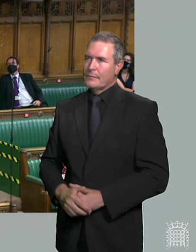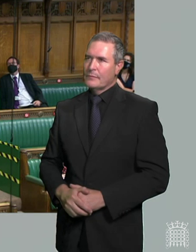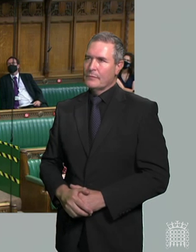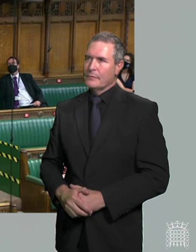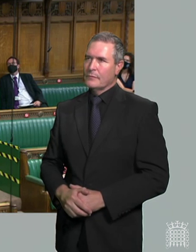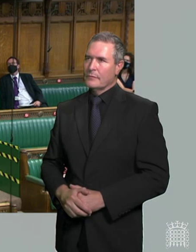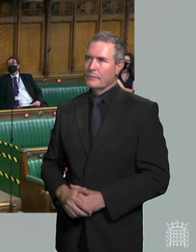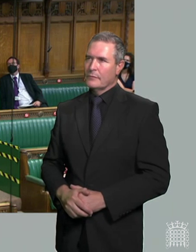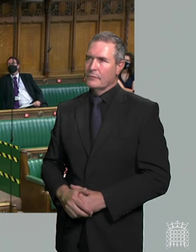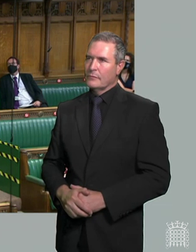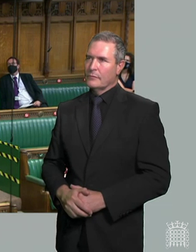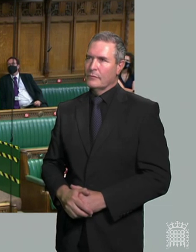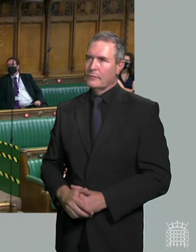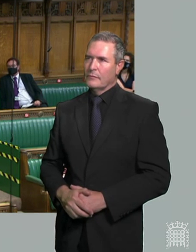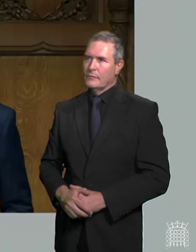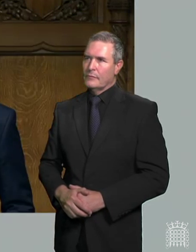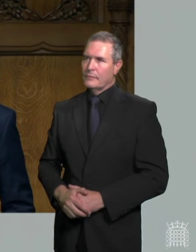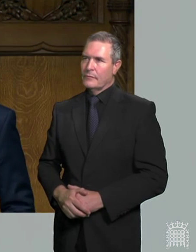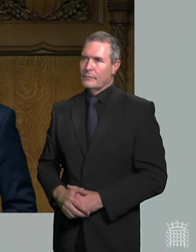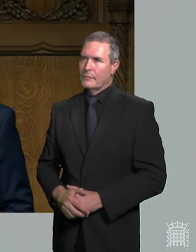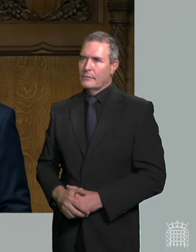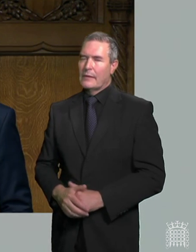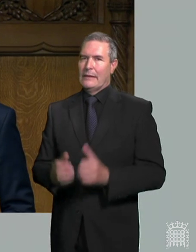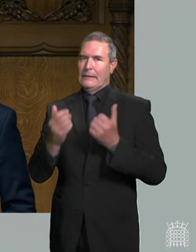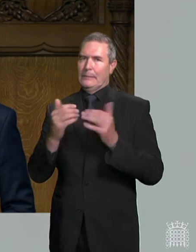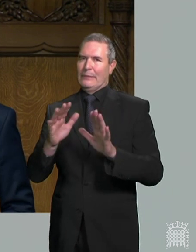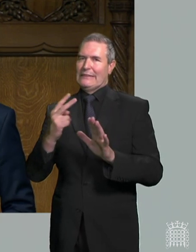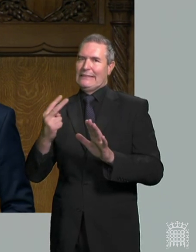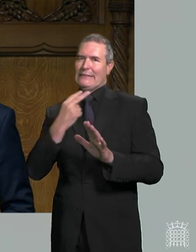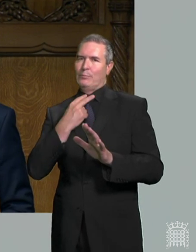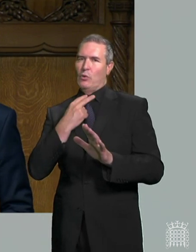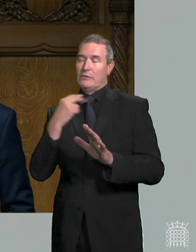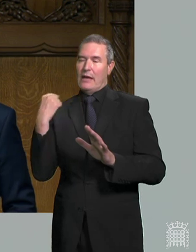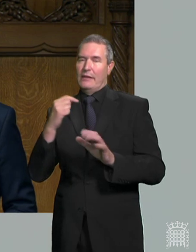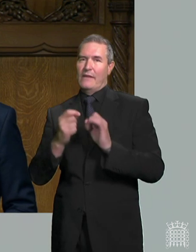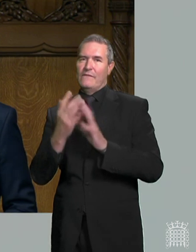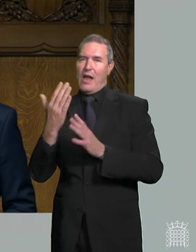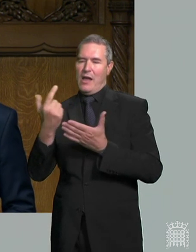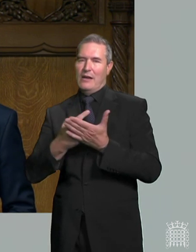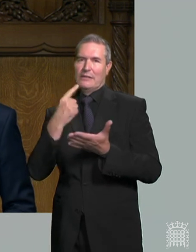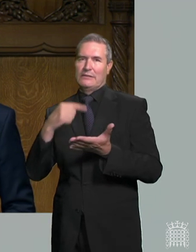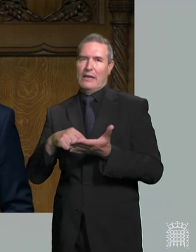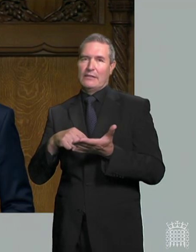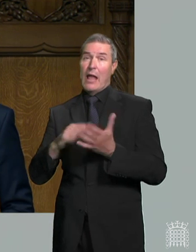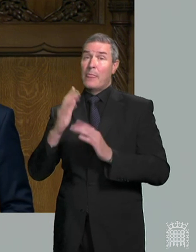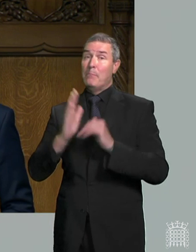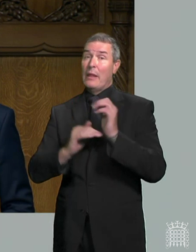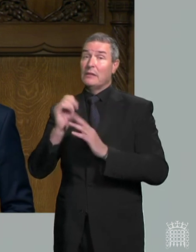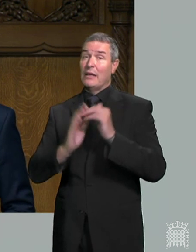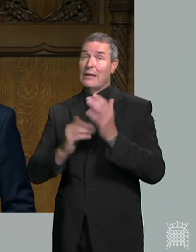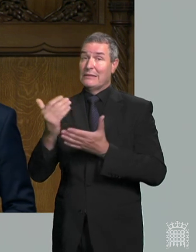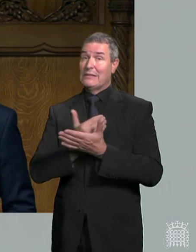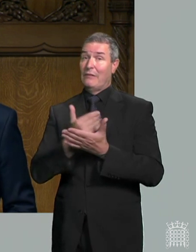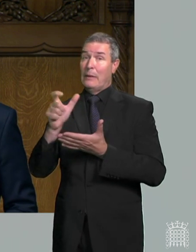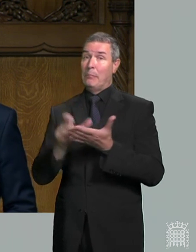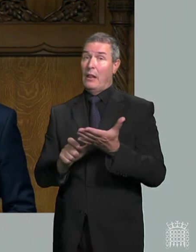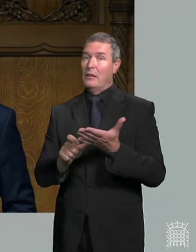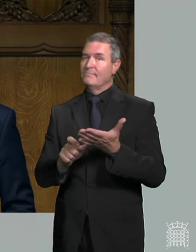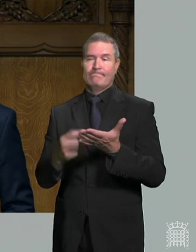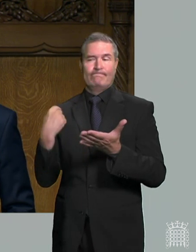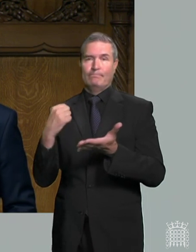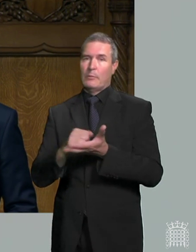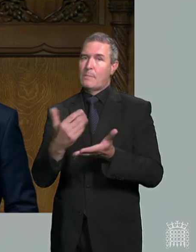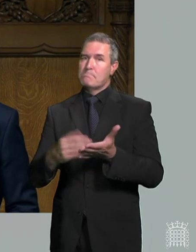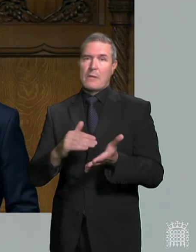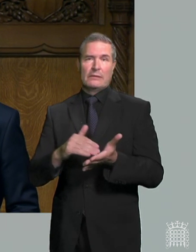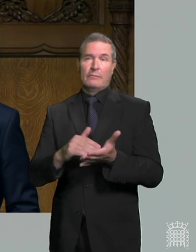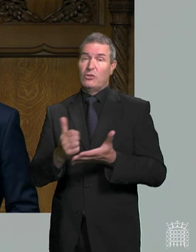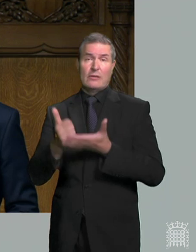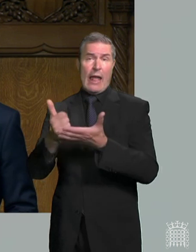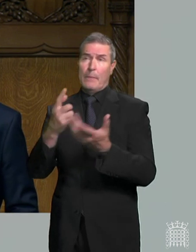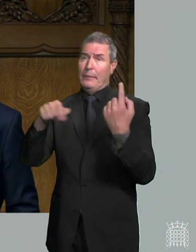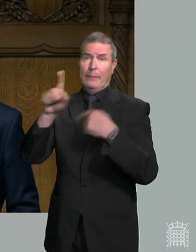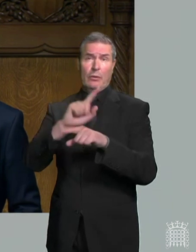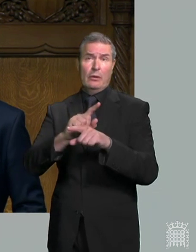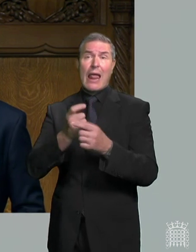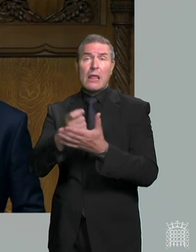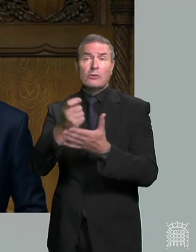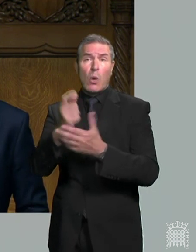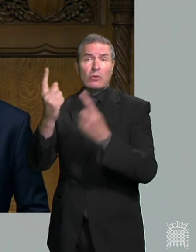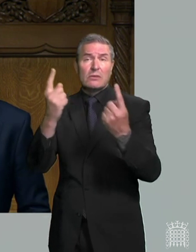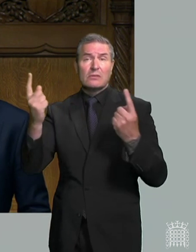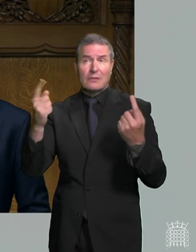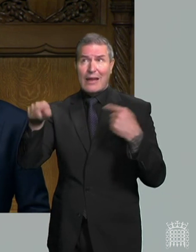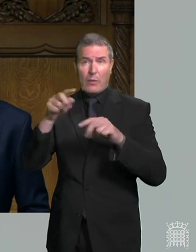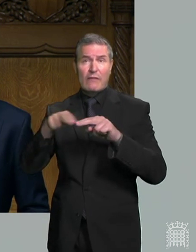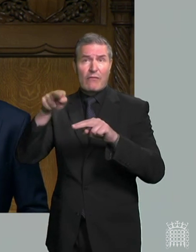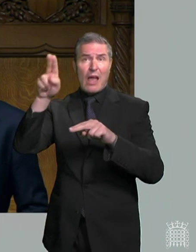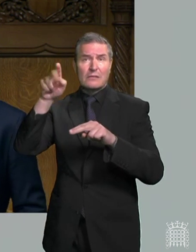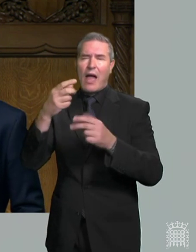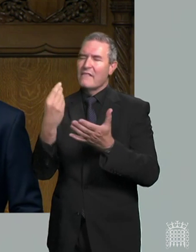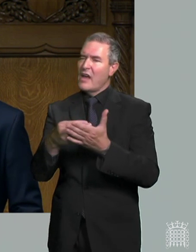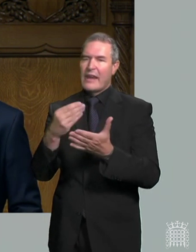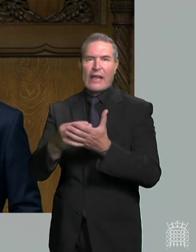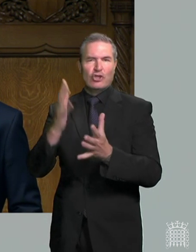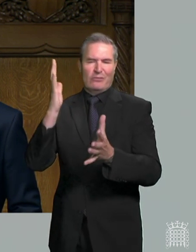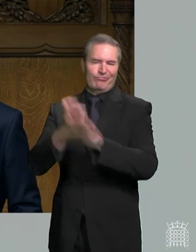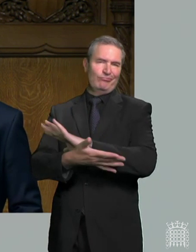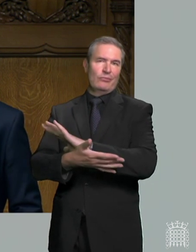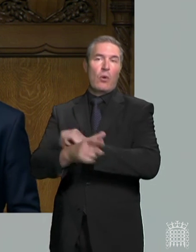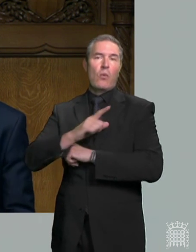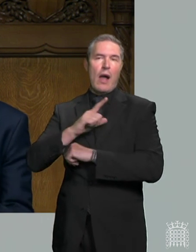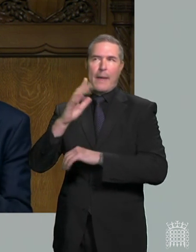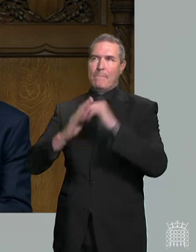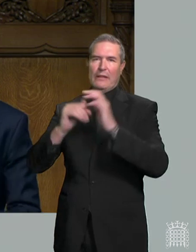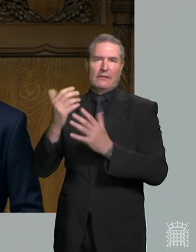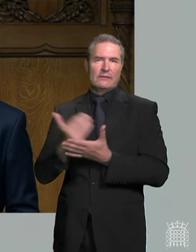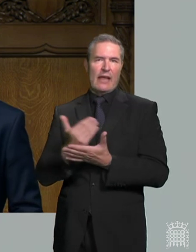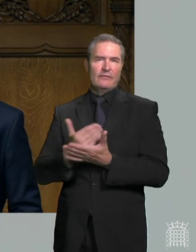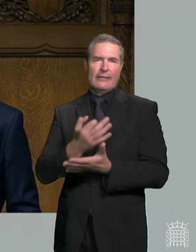To their bitter disappointment, and despite the assurances given during the passage of the Fire Safety Act 2021 that it would do so, the Building Safety Bill, published on Monday, does little to help the hundreds of thousands of leaseholders who right now face financial ruin as a result of the building safety crisis.